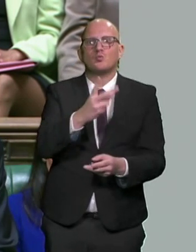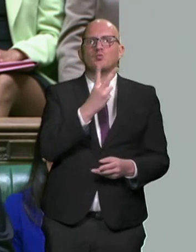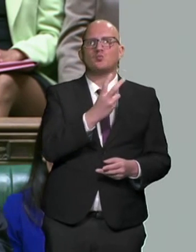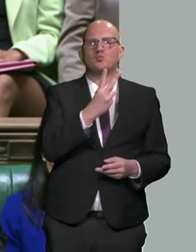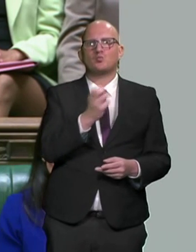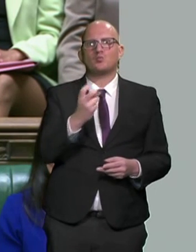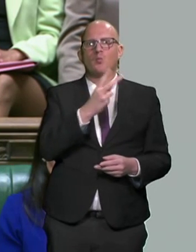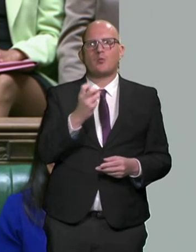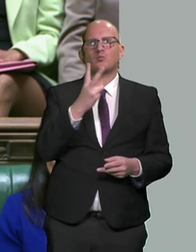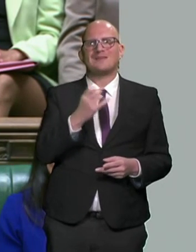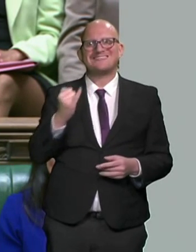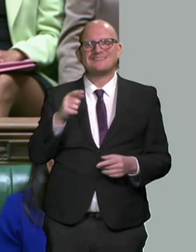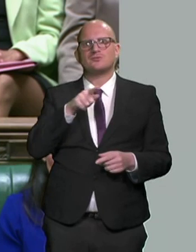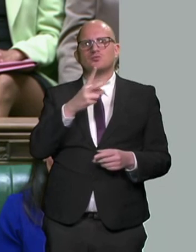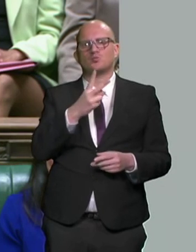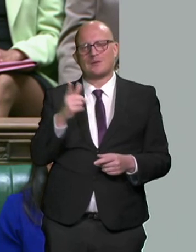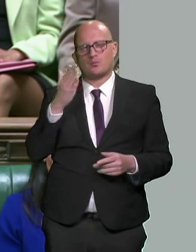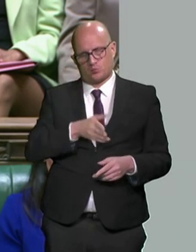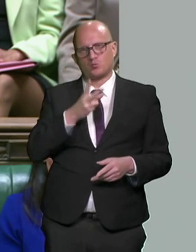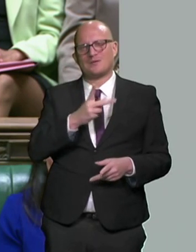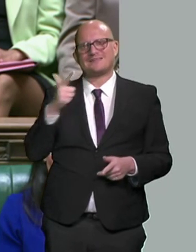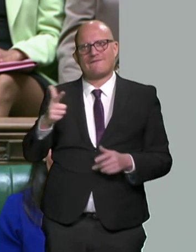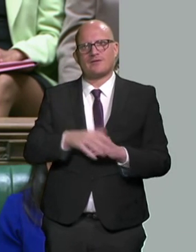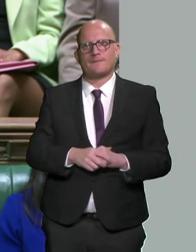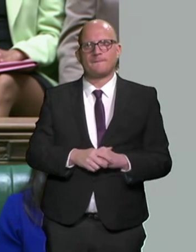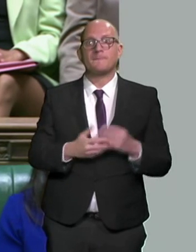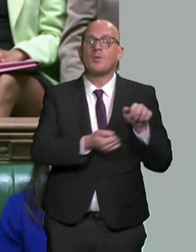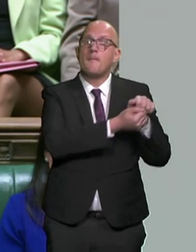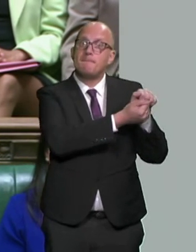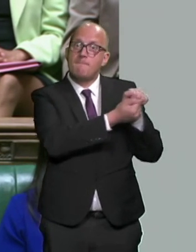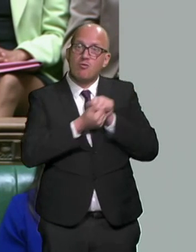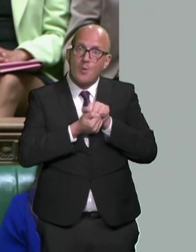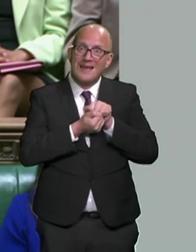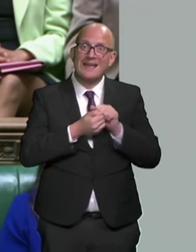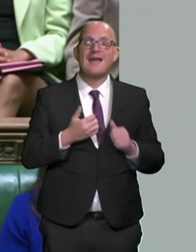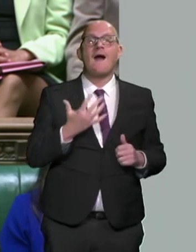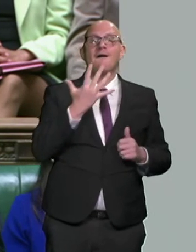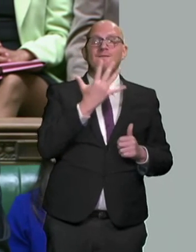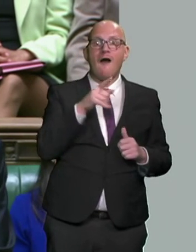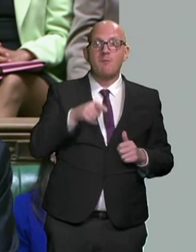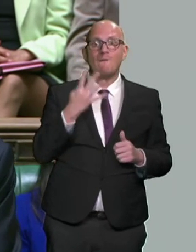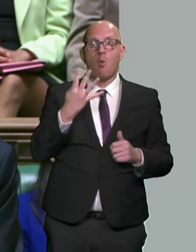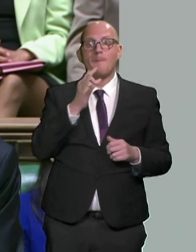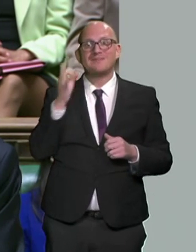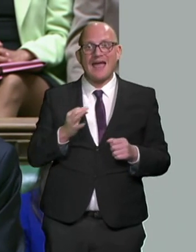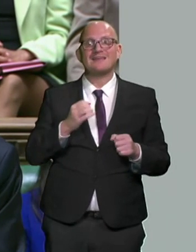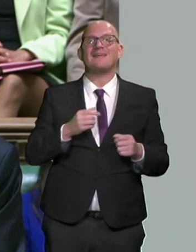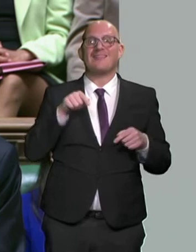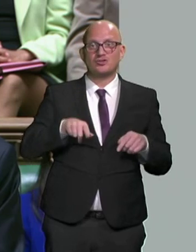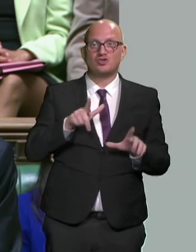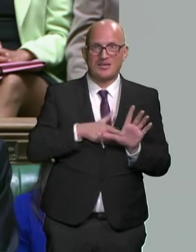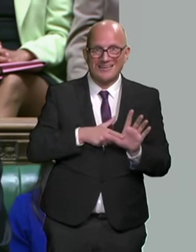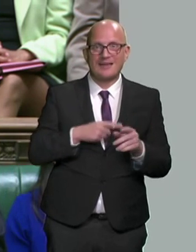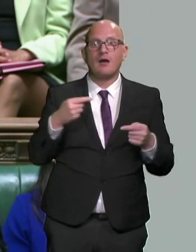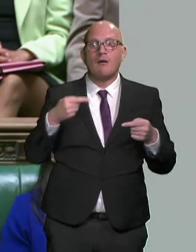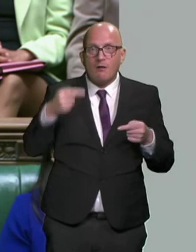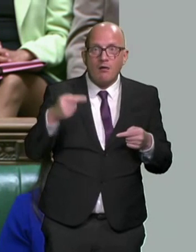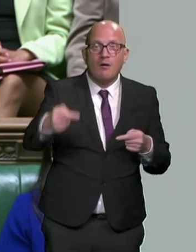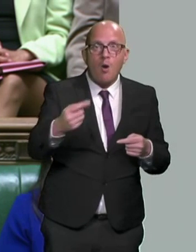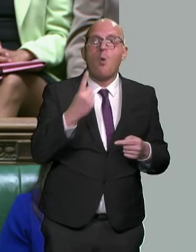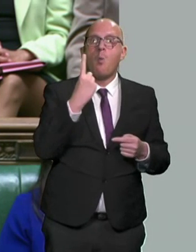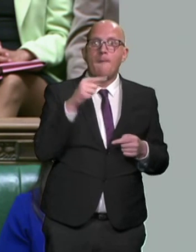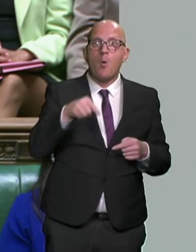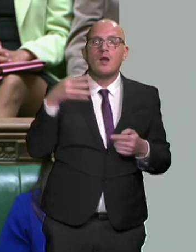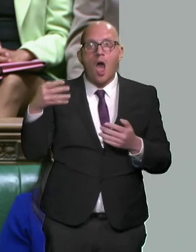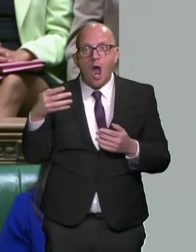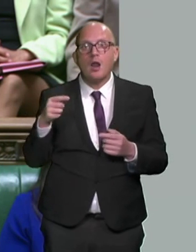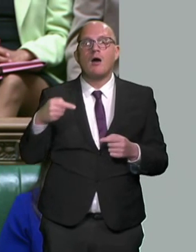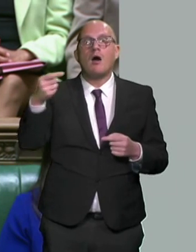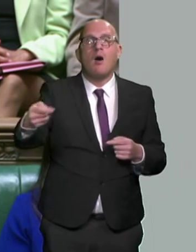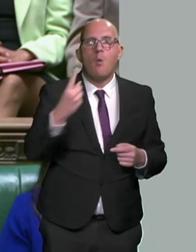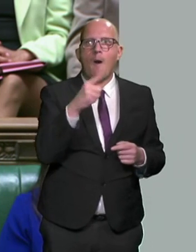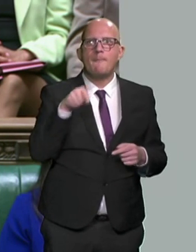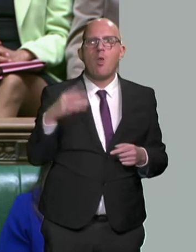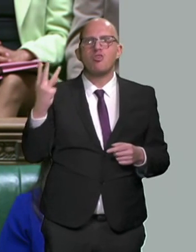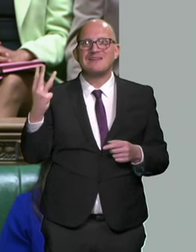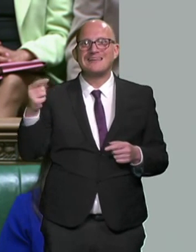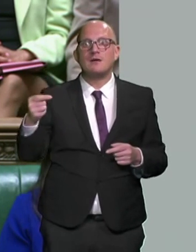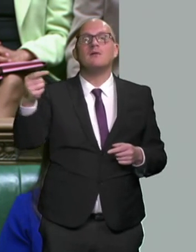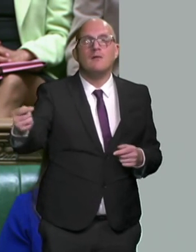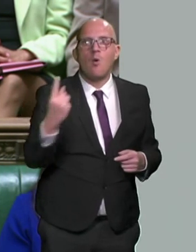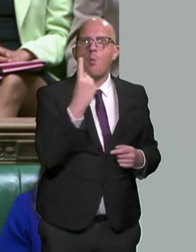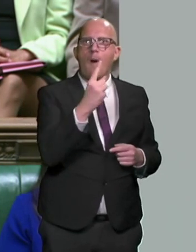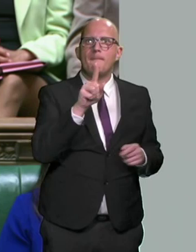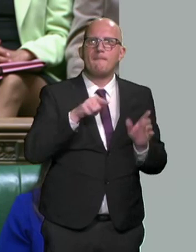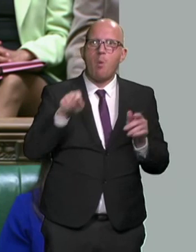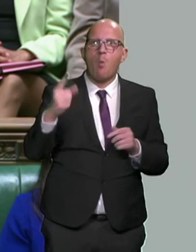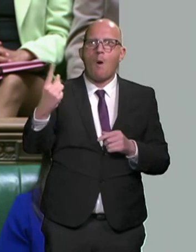Borrowing as a percentage of GDP is 5.4% this year, 3.9% next year, and then 1.9%, 1.3%, 1.2% and 1 .1% in the following years.